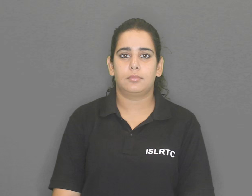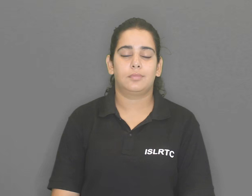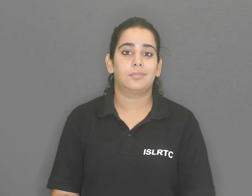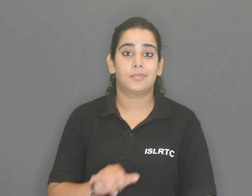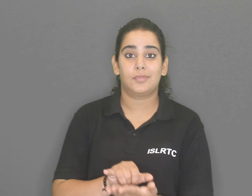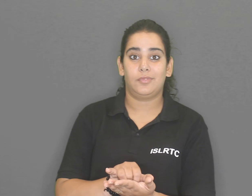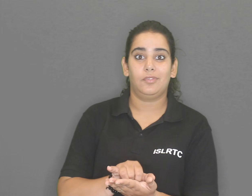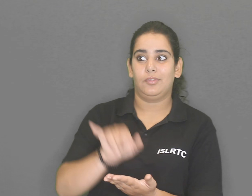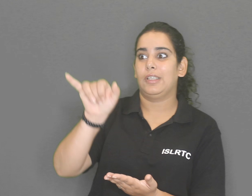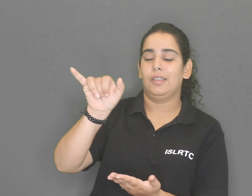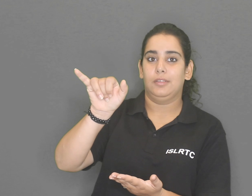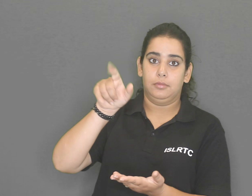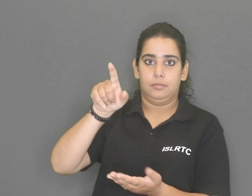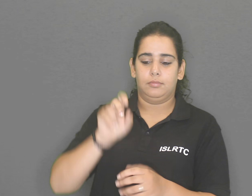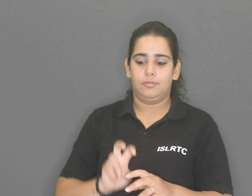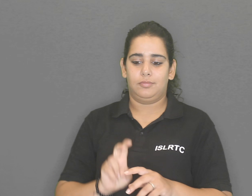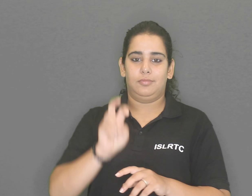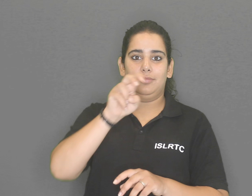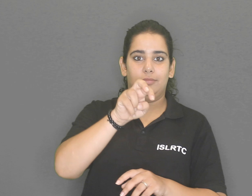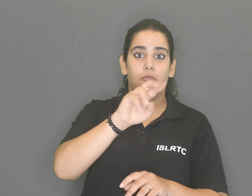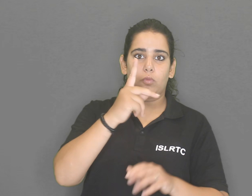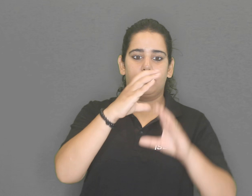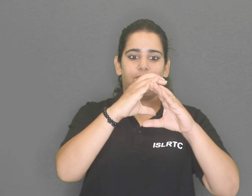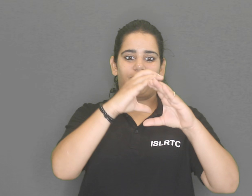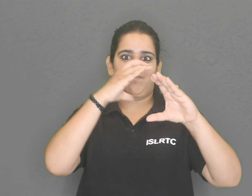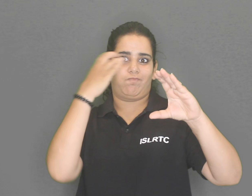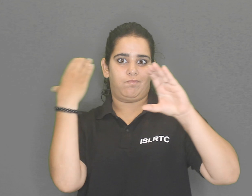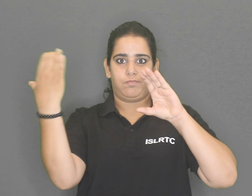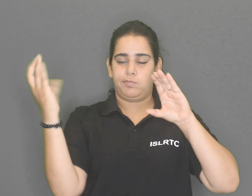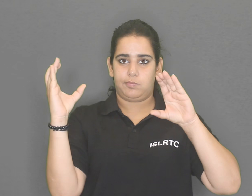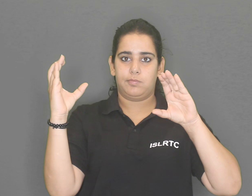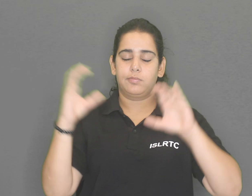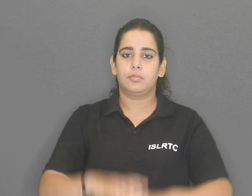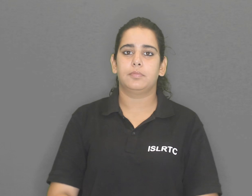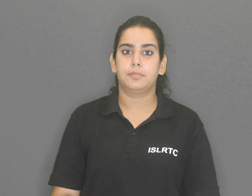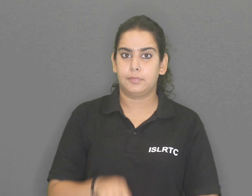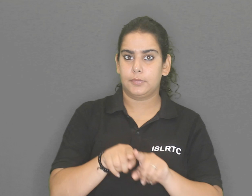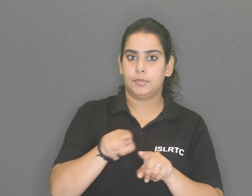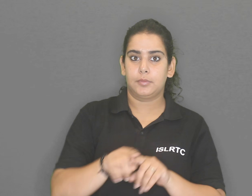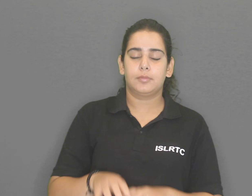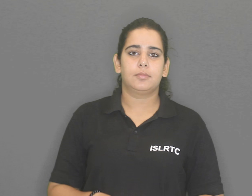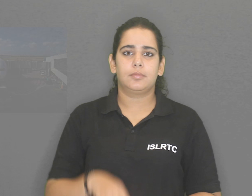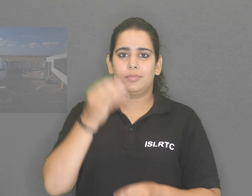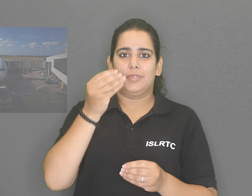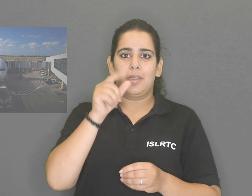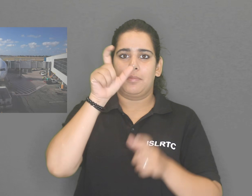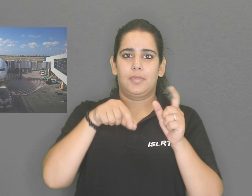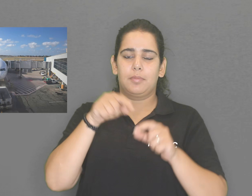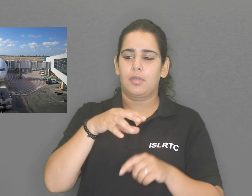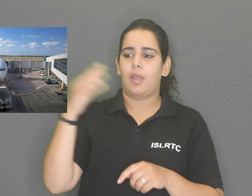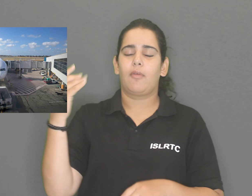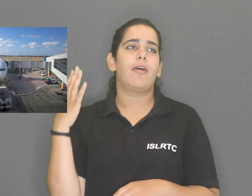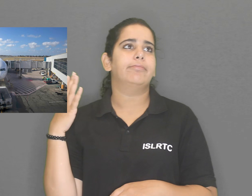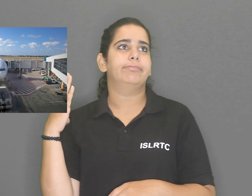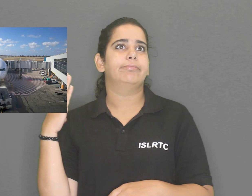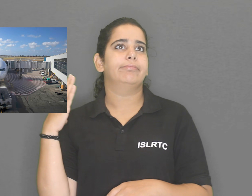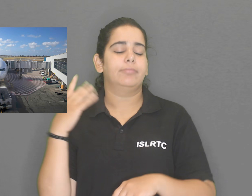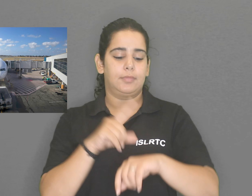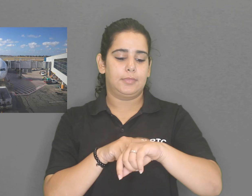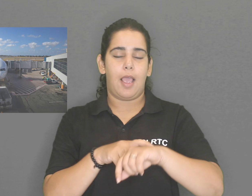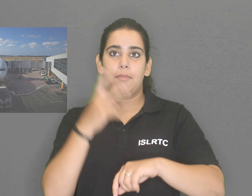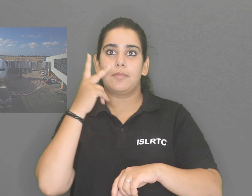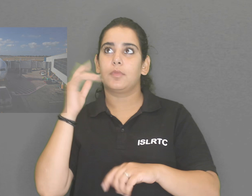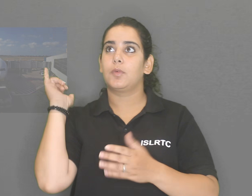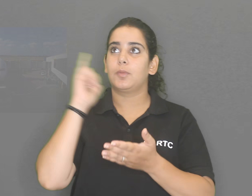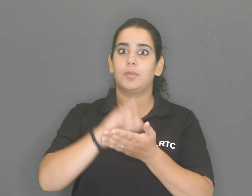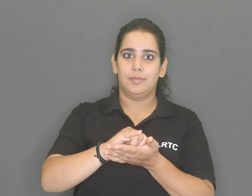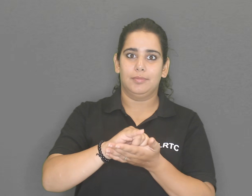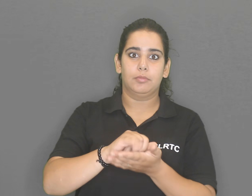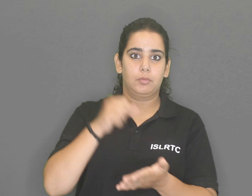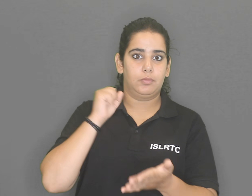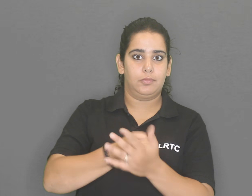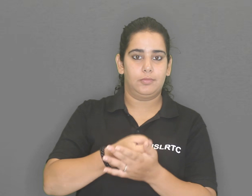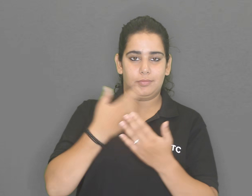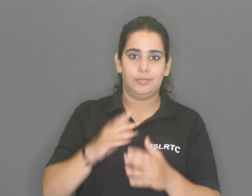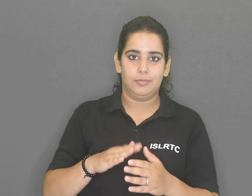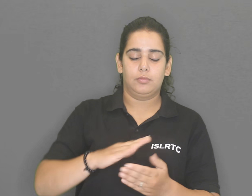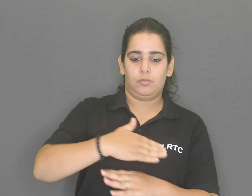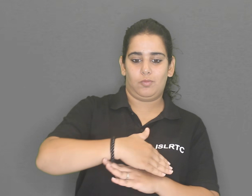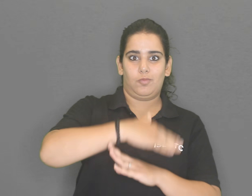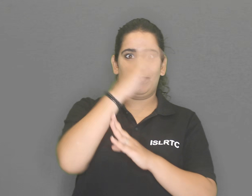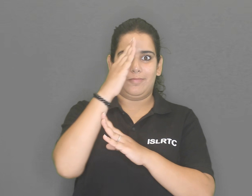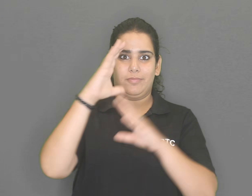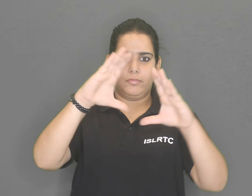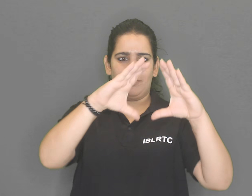Passenger Boarding Bridge A movable bridge that connects an airport terminal to an aircraft, allowing passengers to board and disembark directly